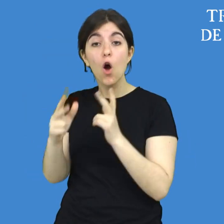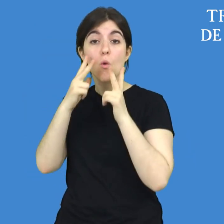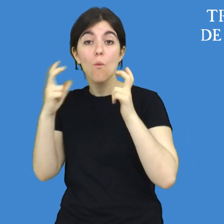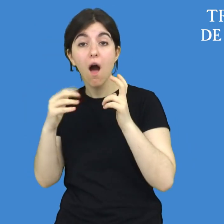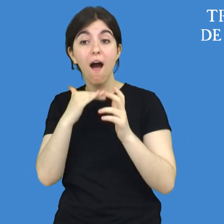gordo